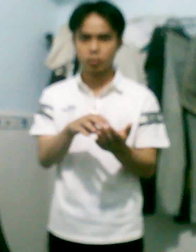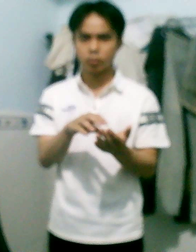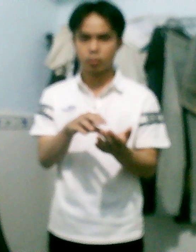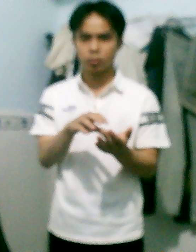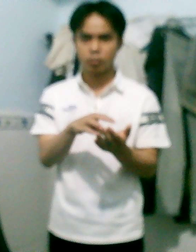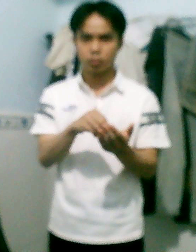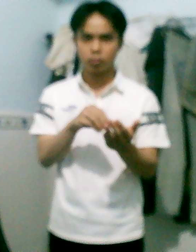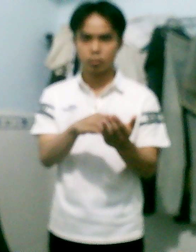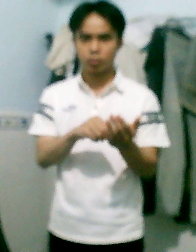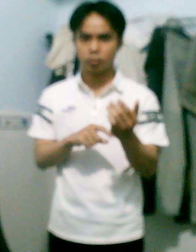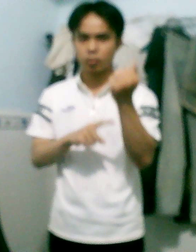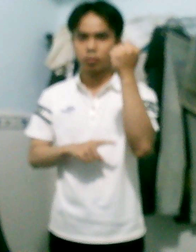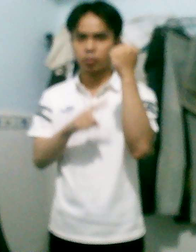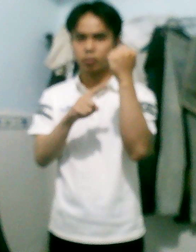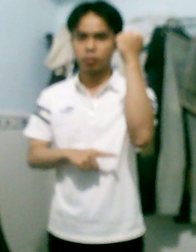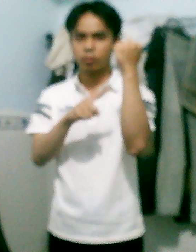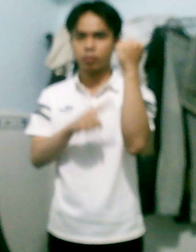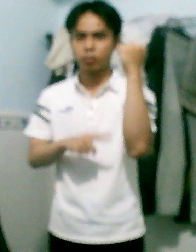tieng viet